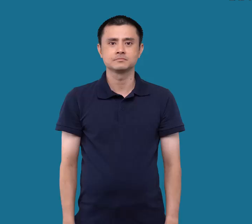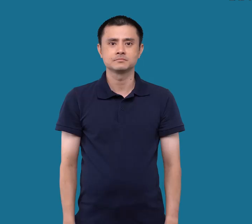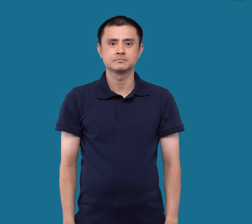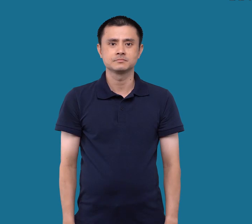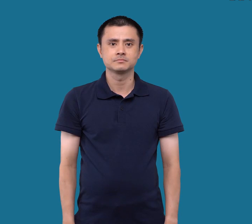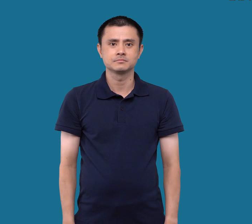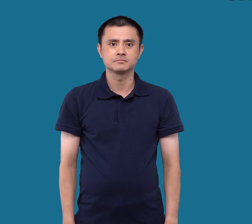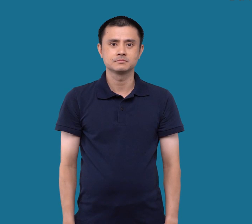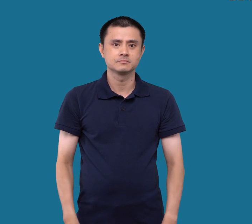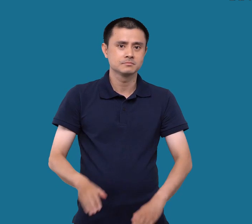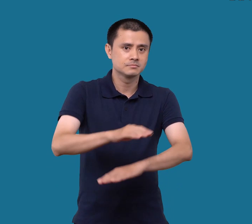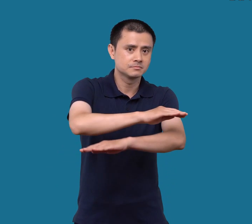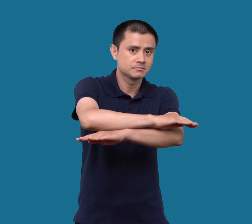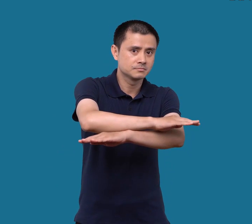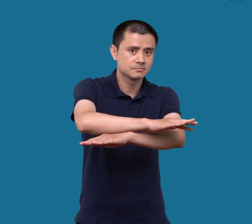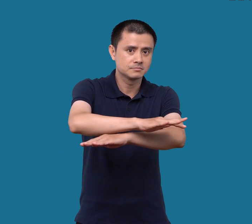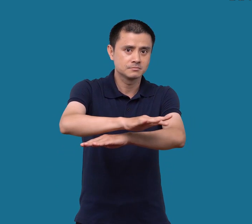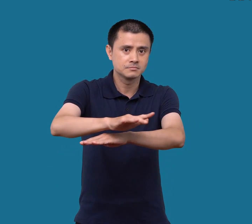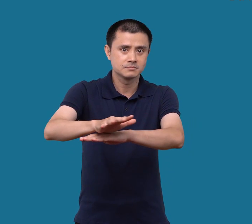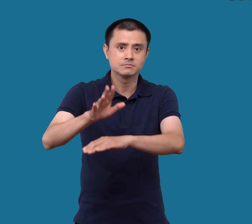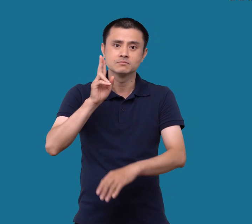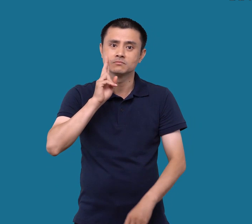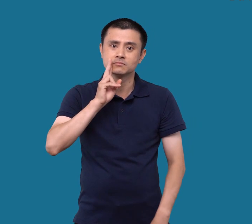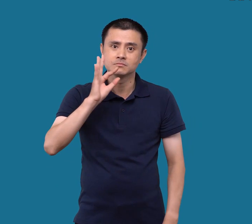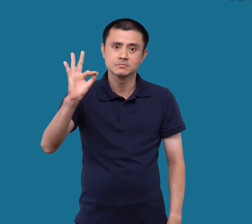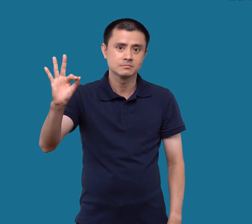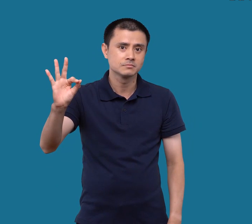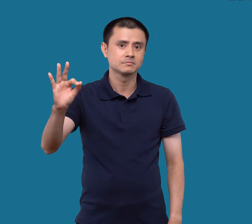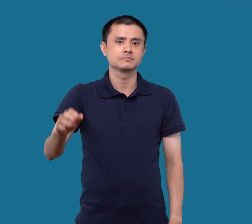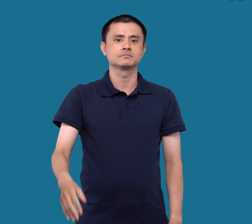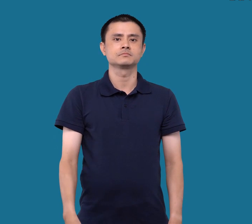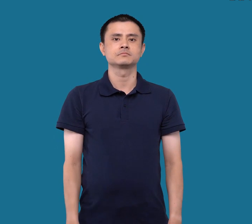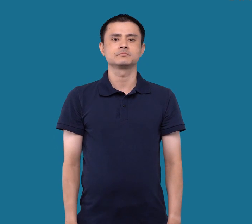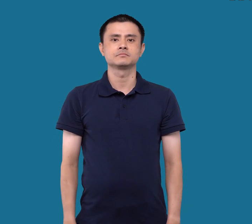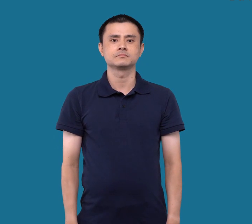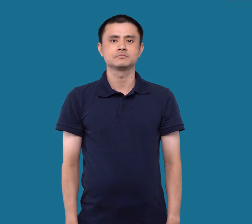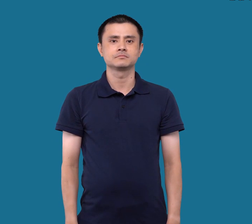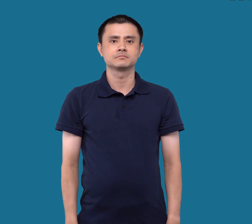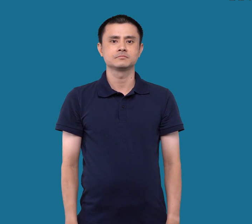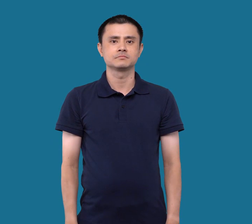Bà Rịa - Vũng Tàu